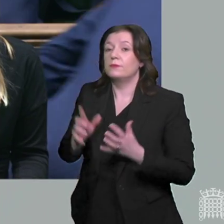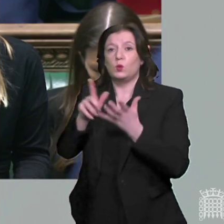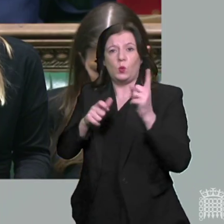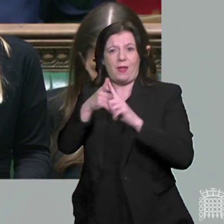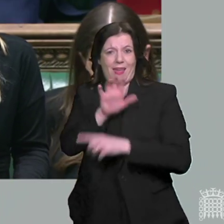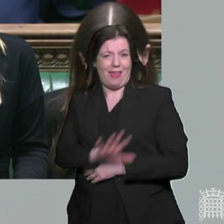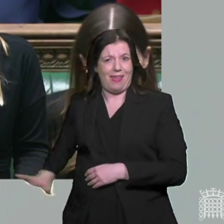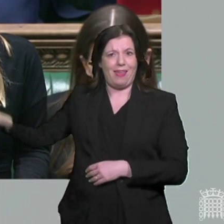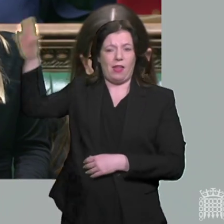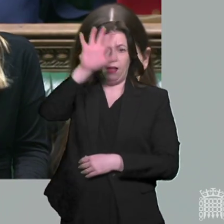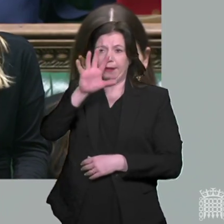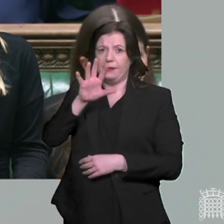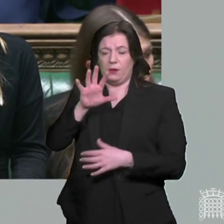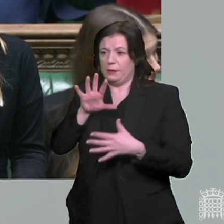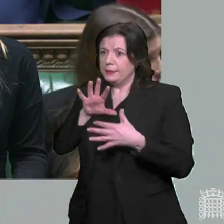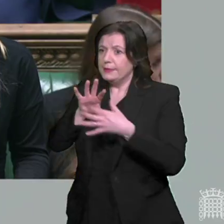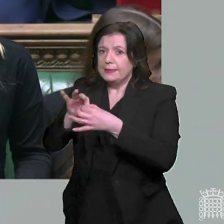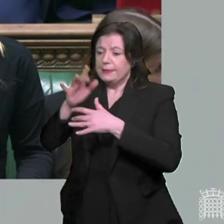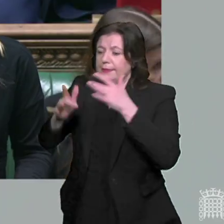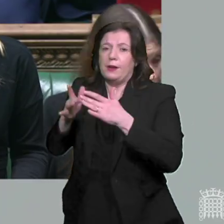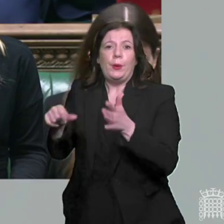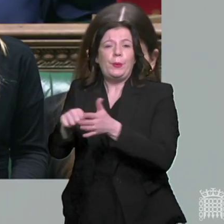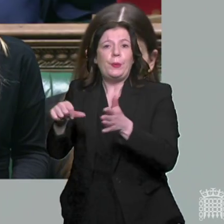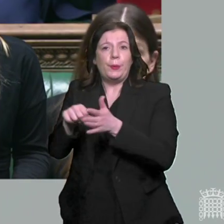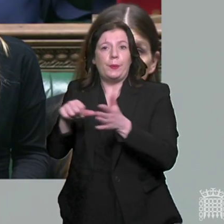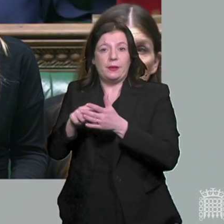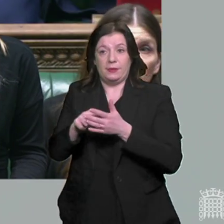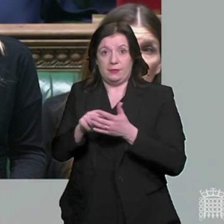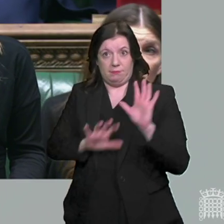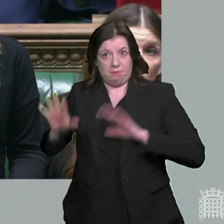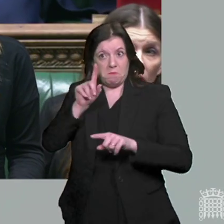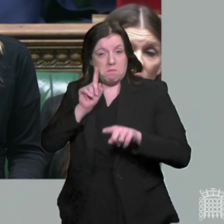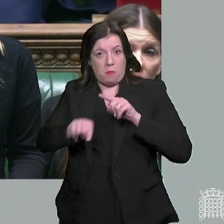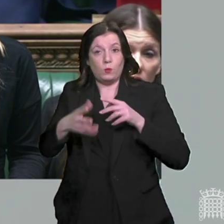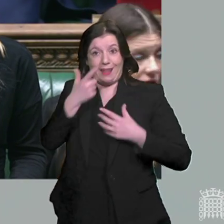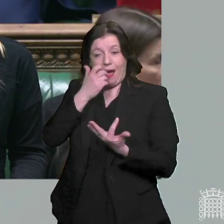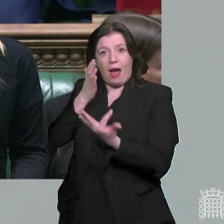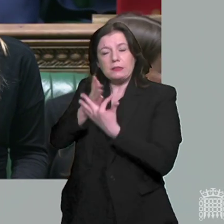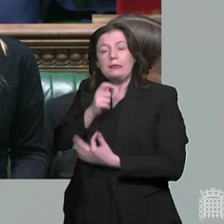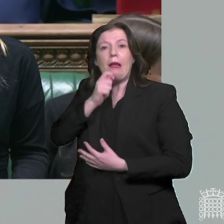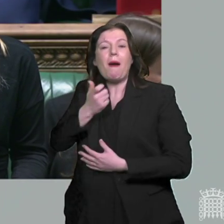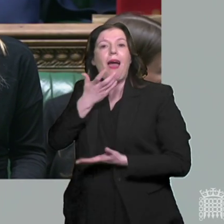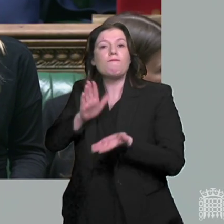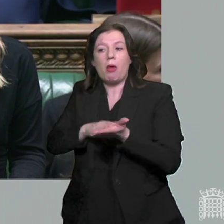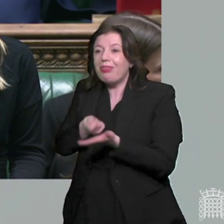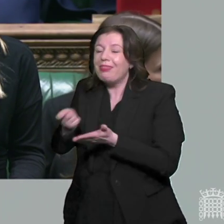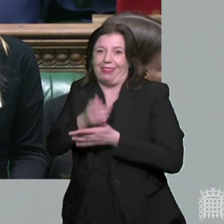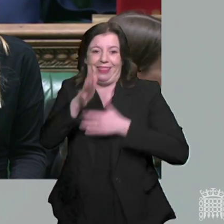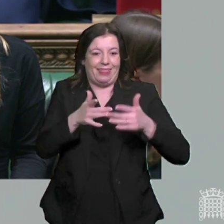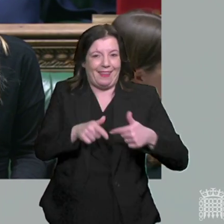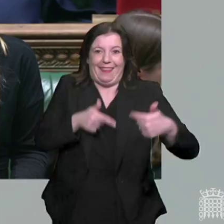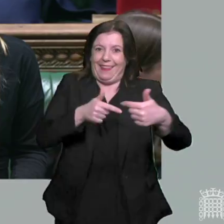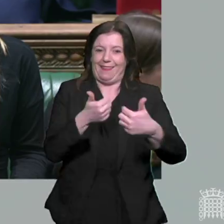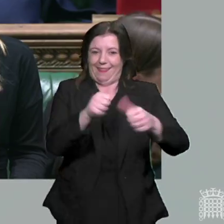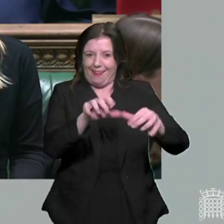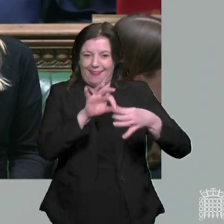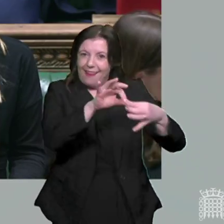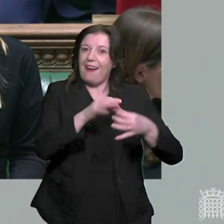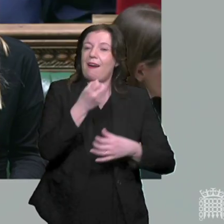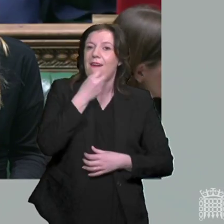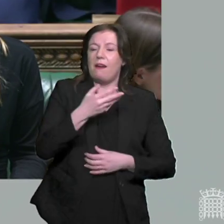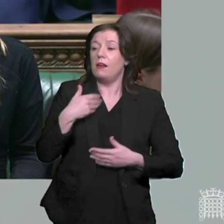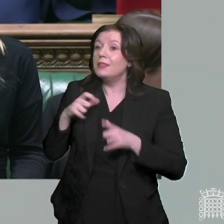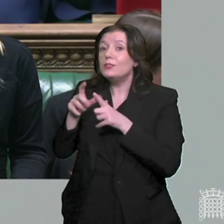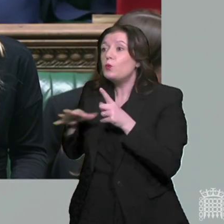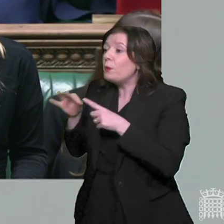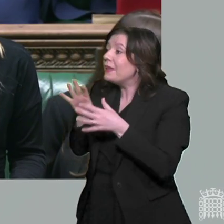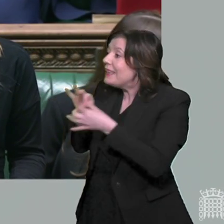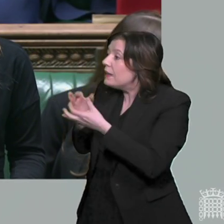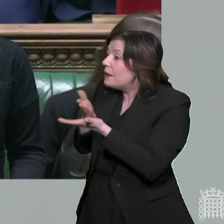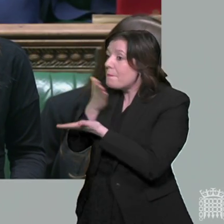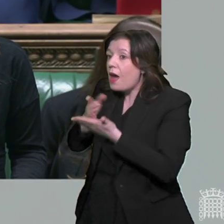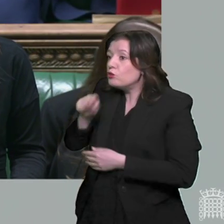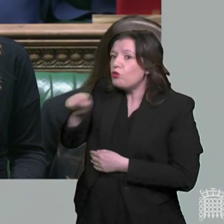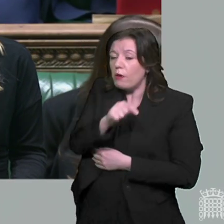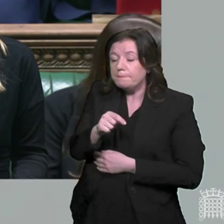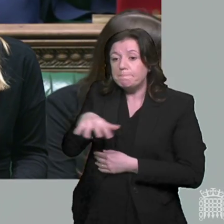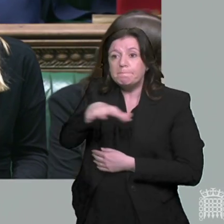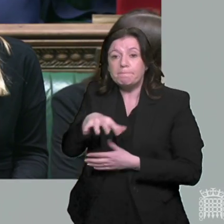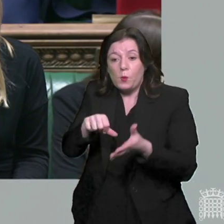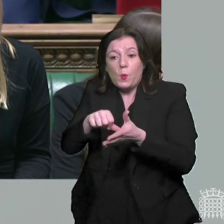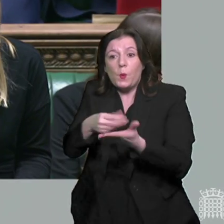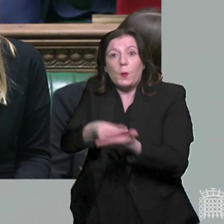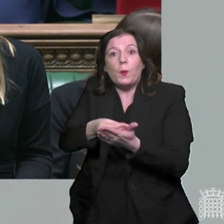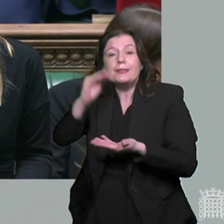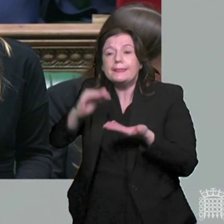We have worked to ensure that a range of low-cost social tariffs are available in 99% of the UK for as little as £10 a month, which is highlighted in our Help for Households campaign and in our work with the Department for Work and Pensions, to make them easier for low-income households to access.